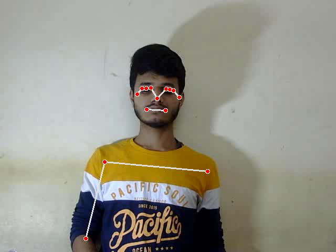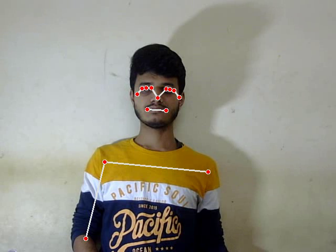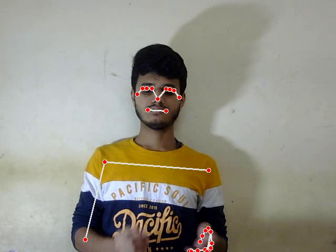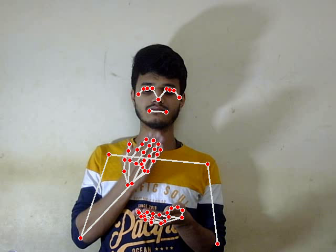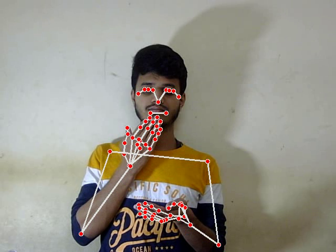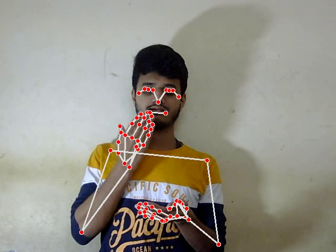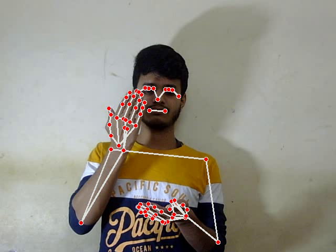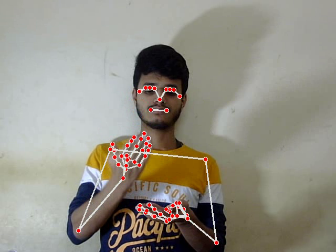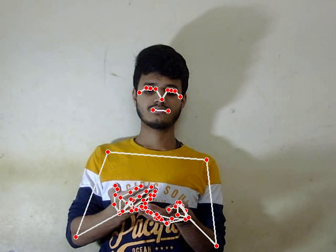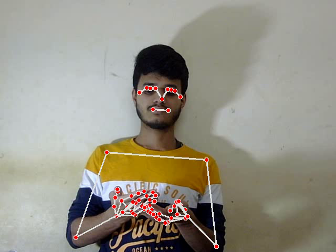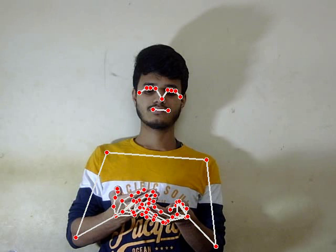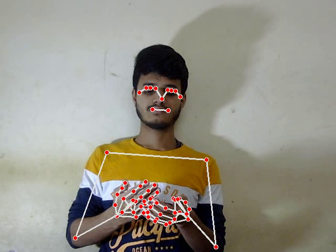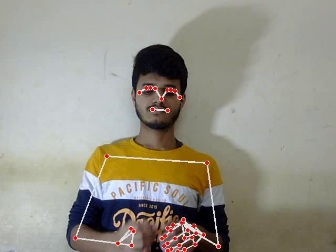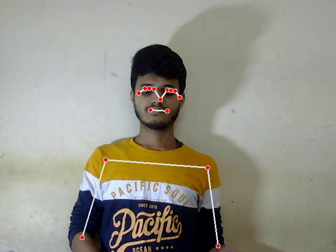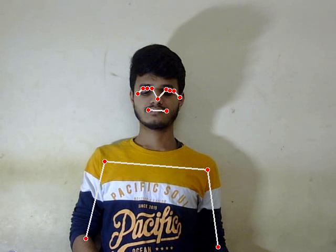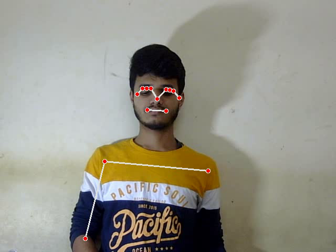good